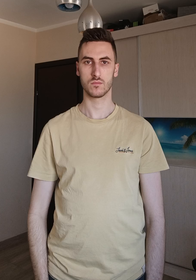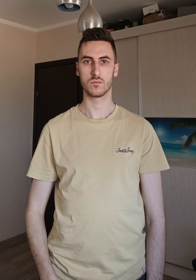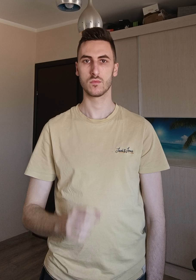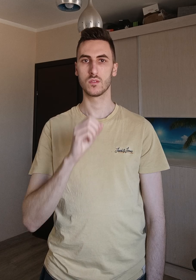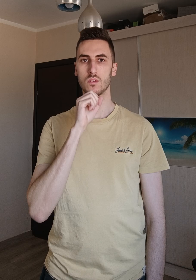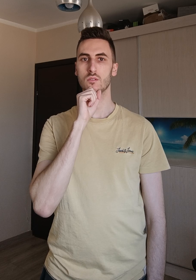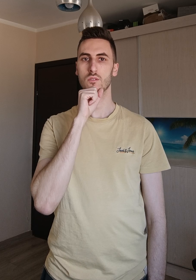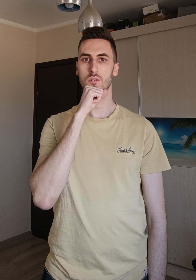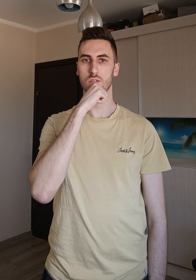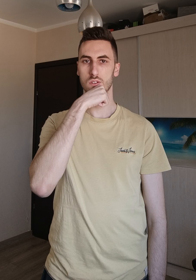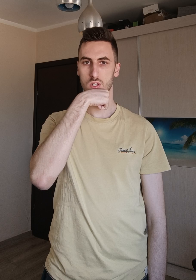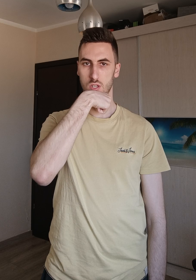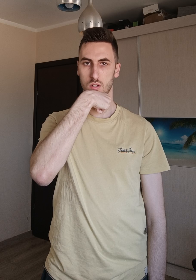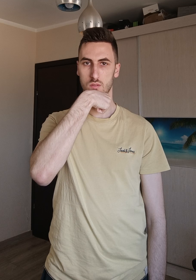ישן